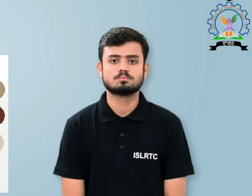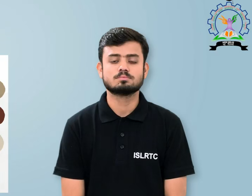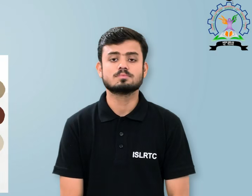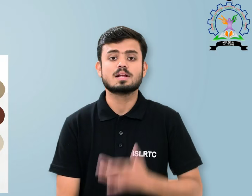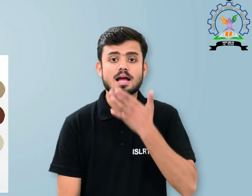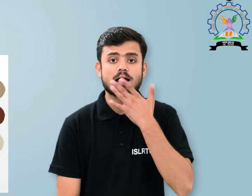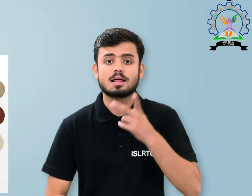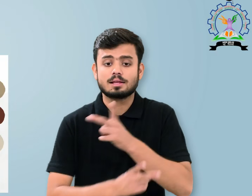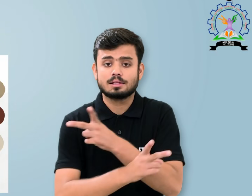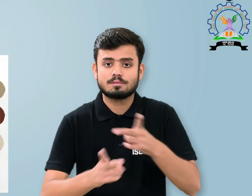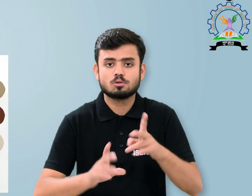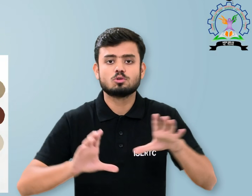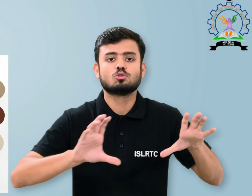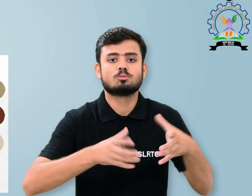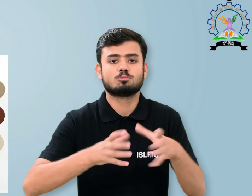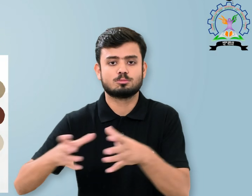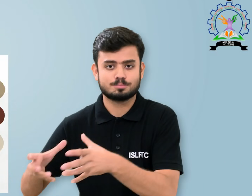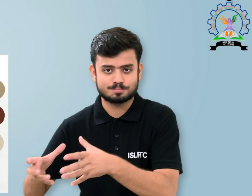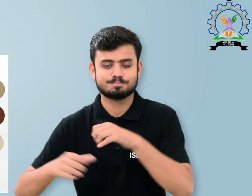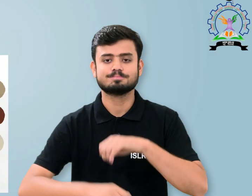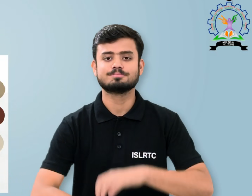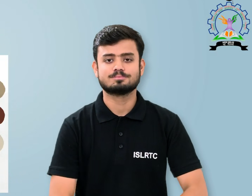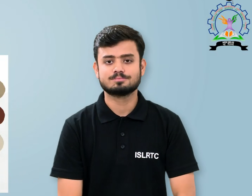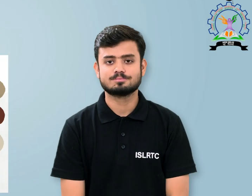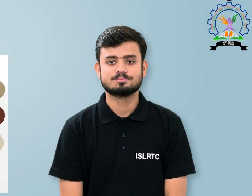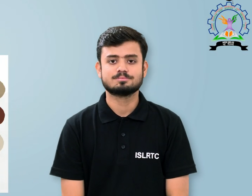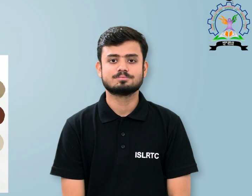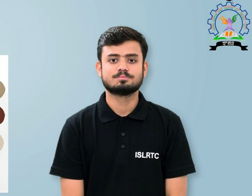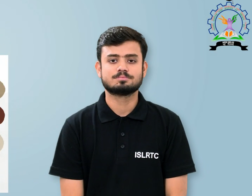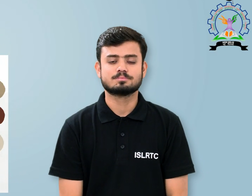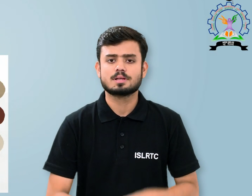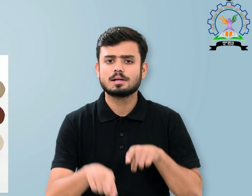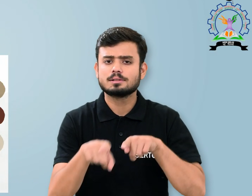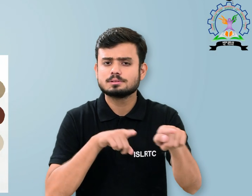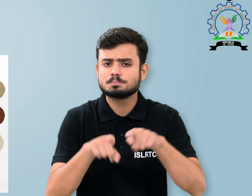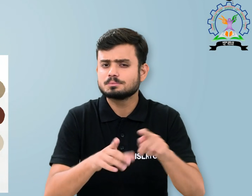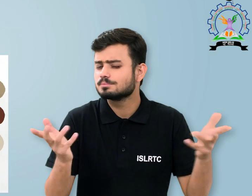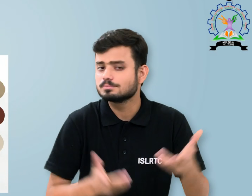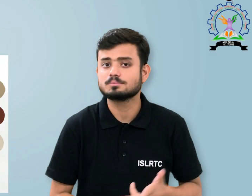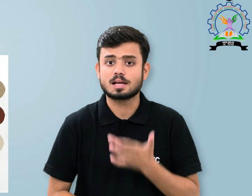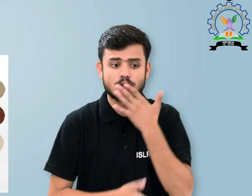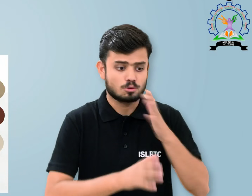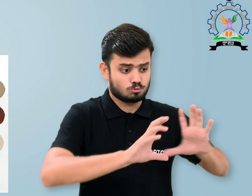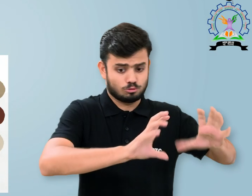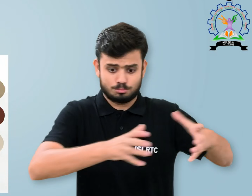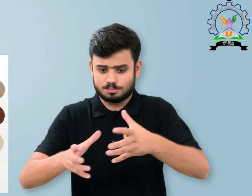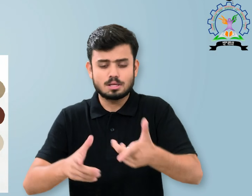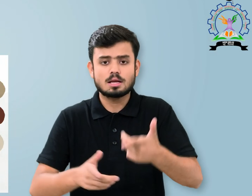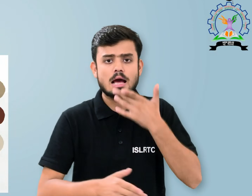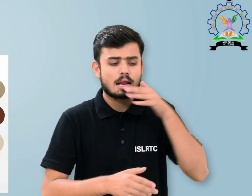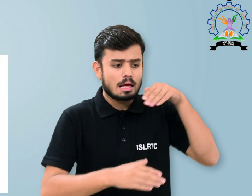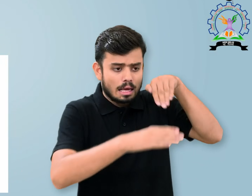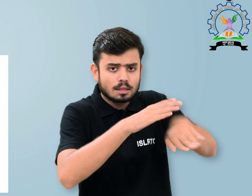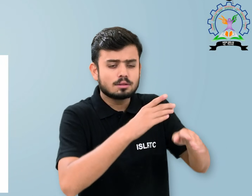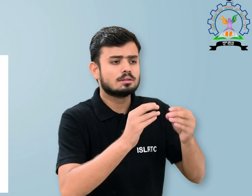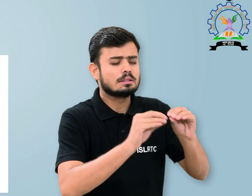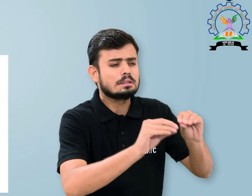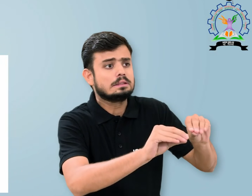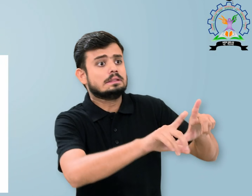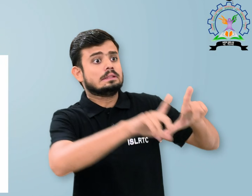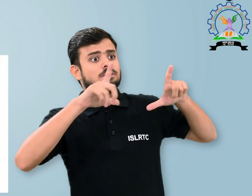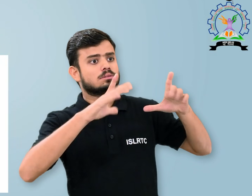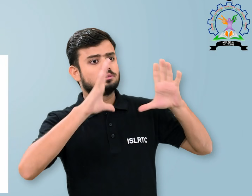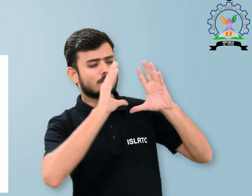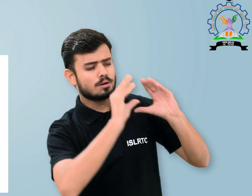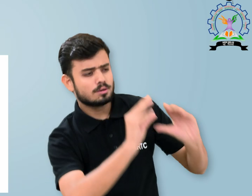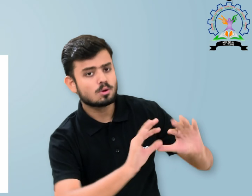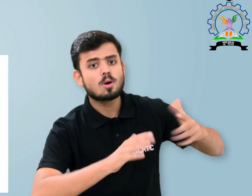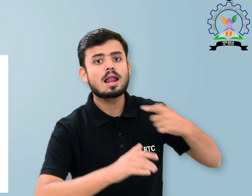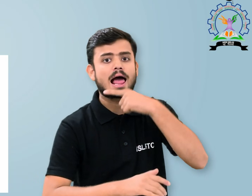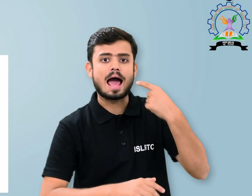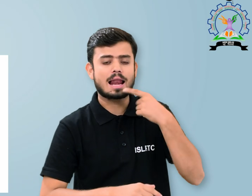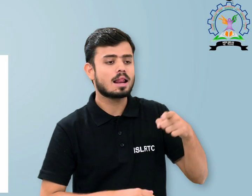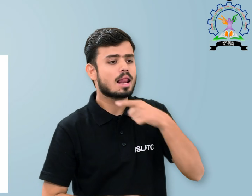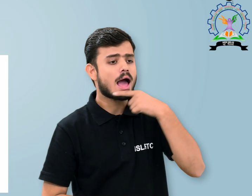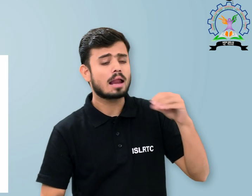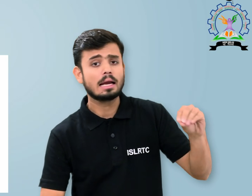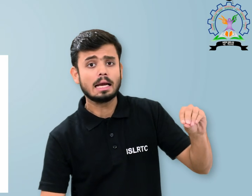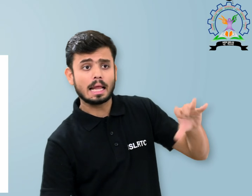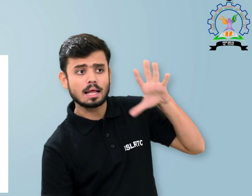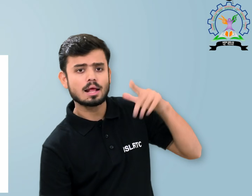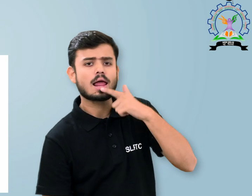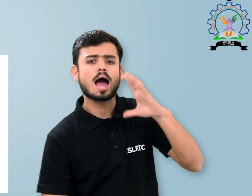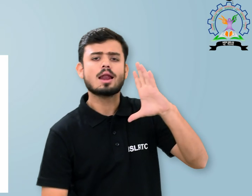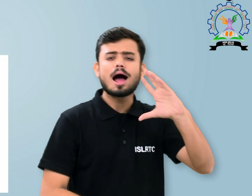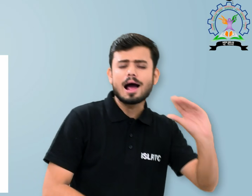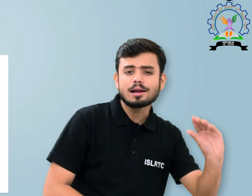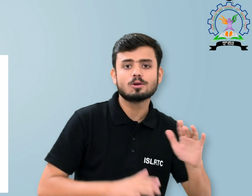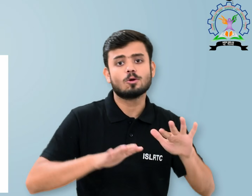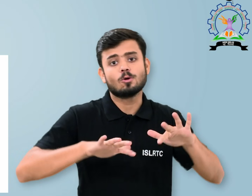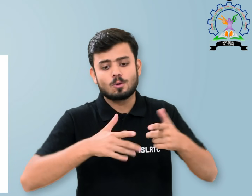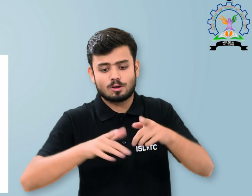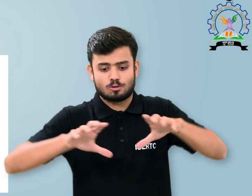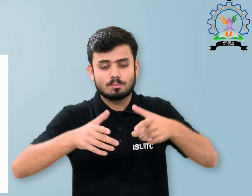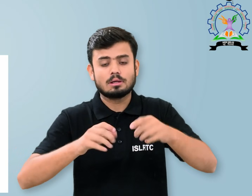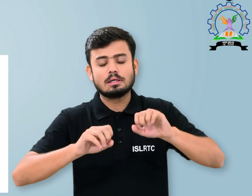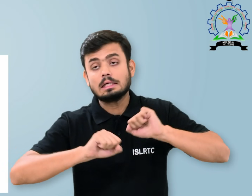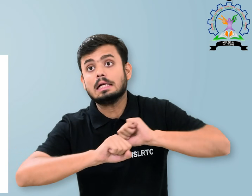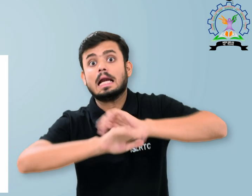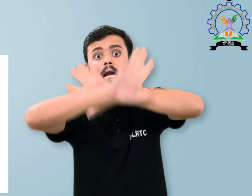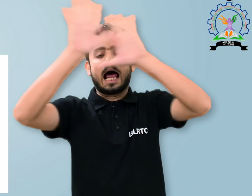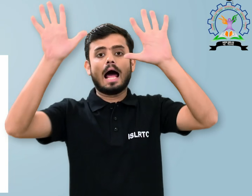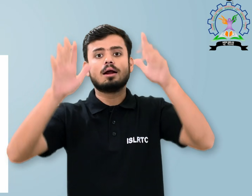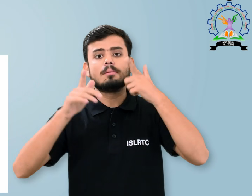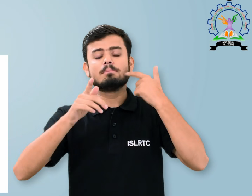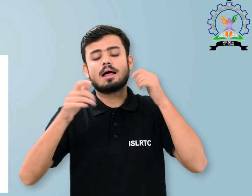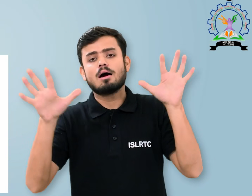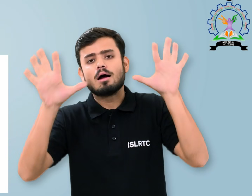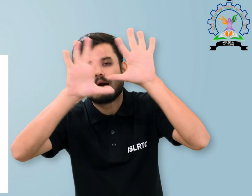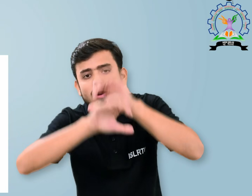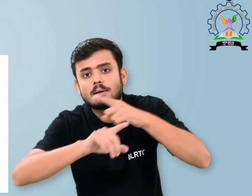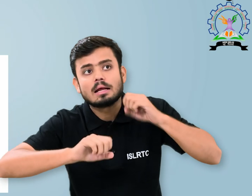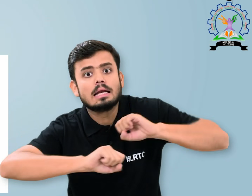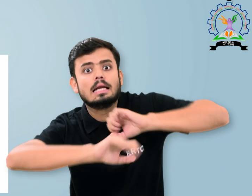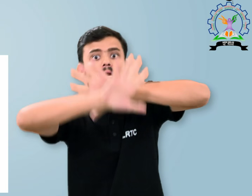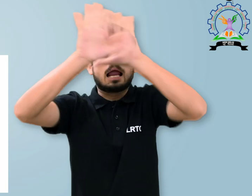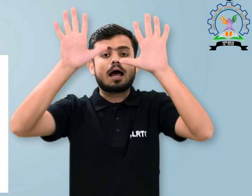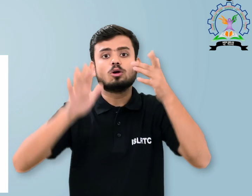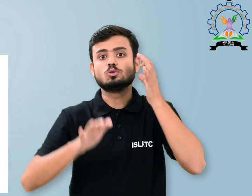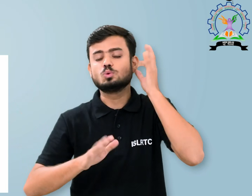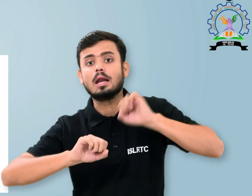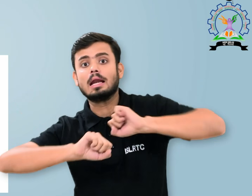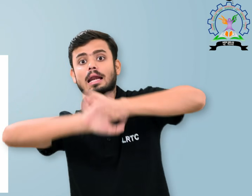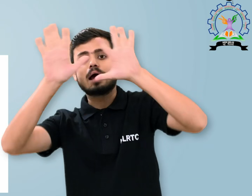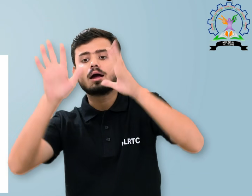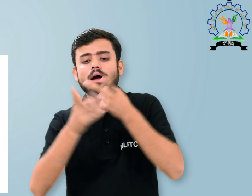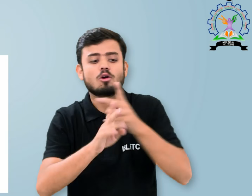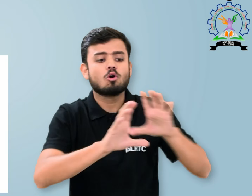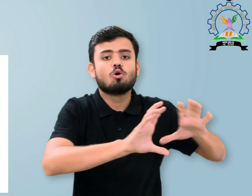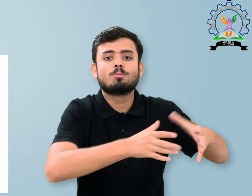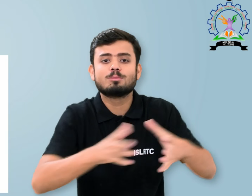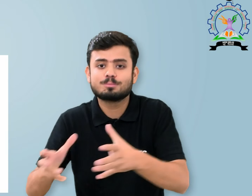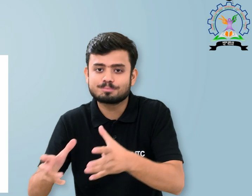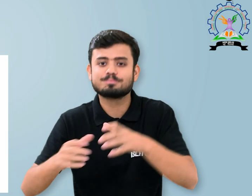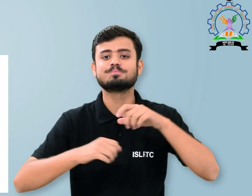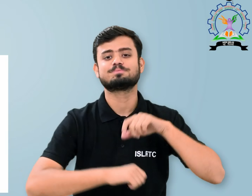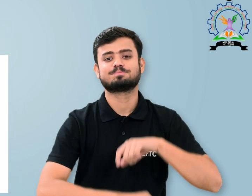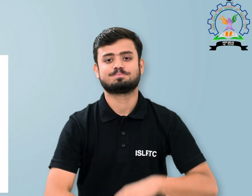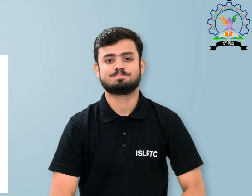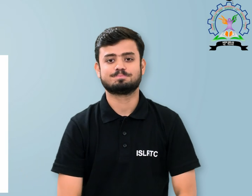Tone (Color) It is a form or degree of a colour. Example : warm tones of brown and yellow.